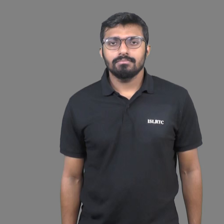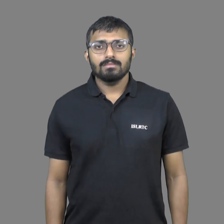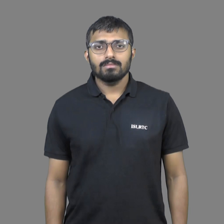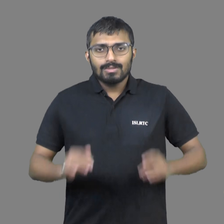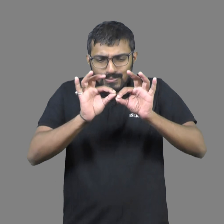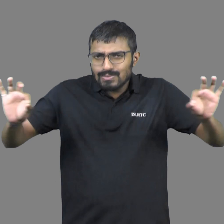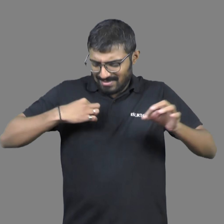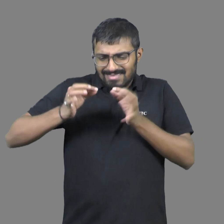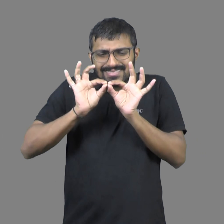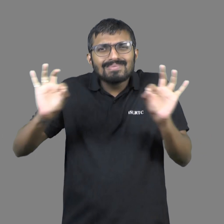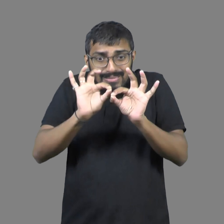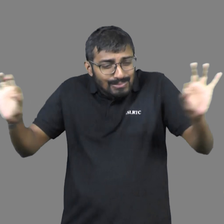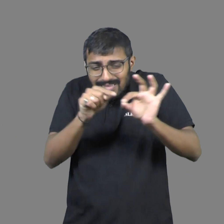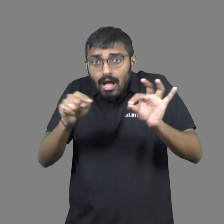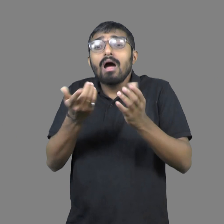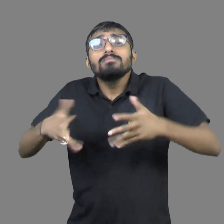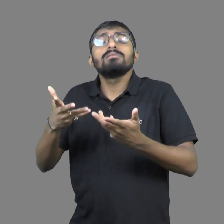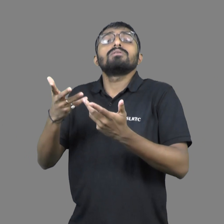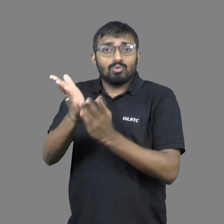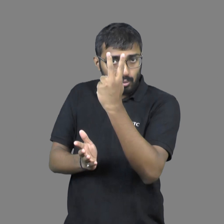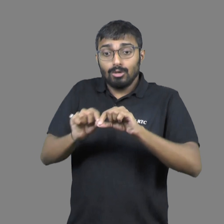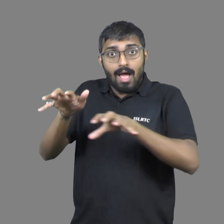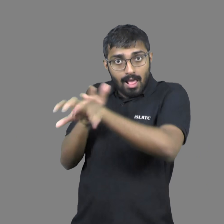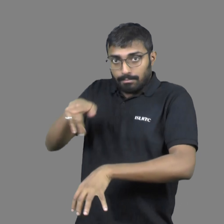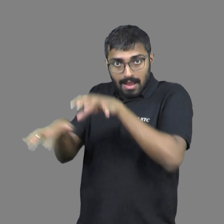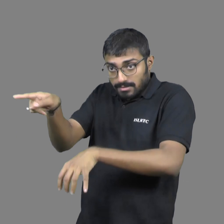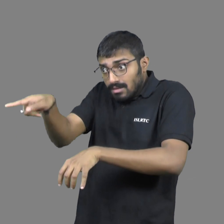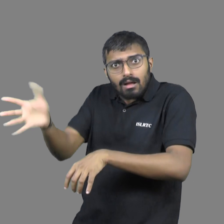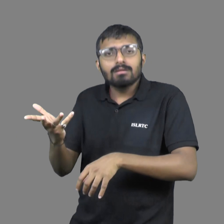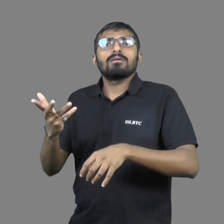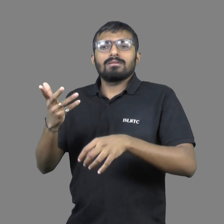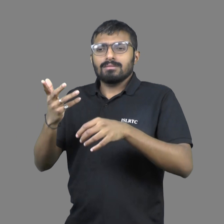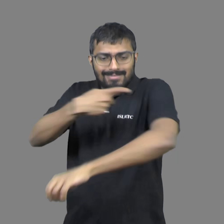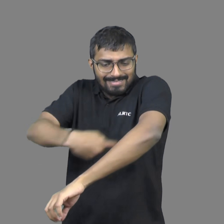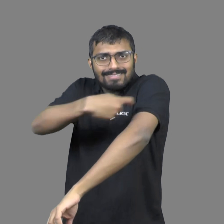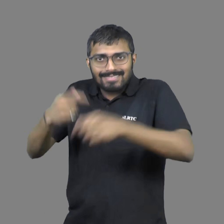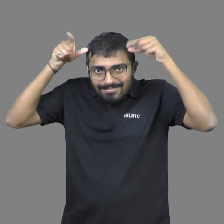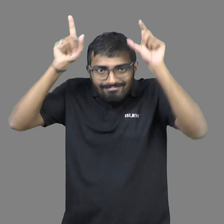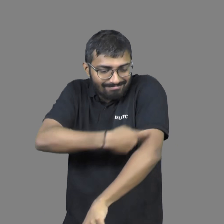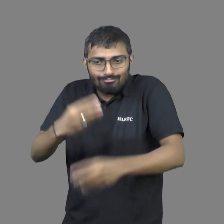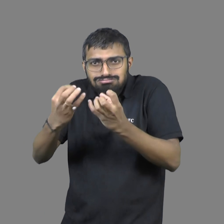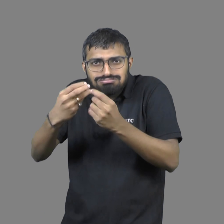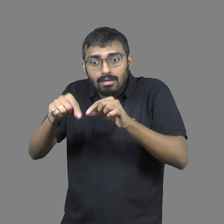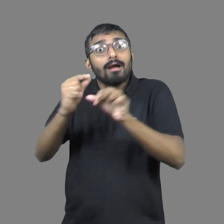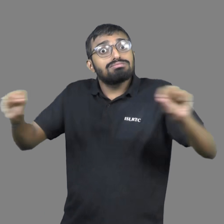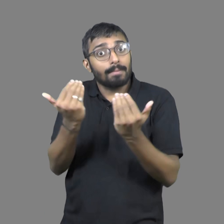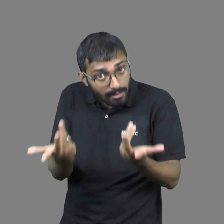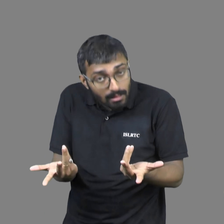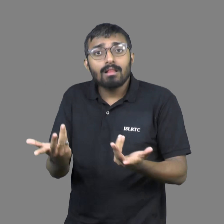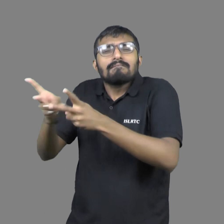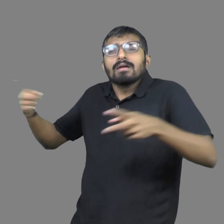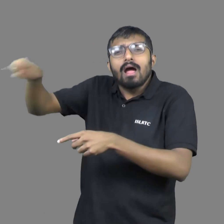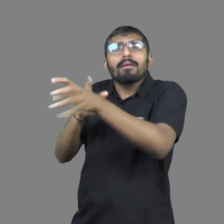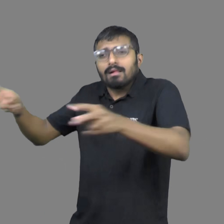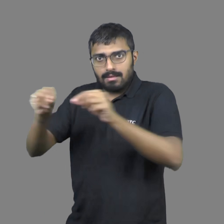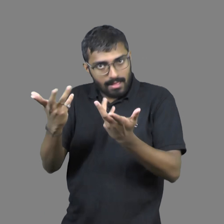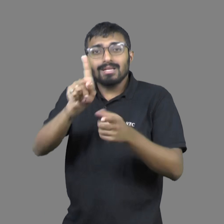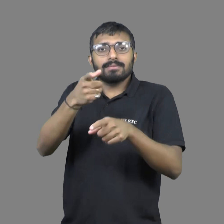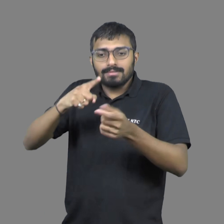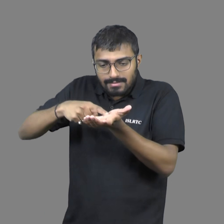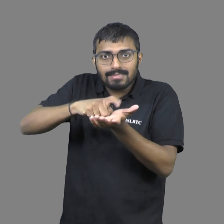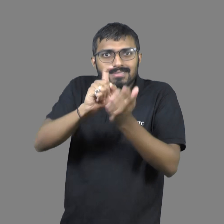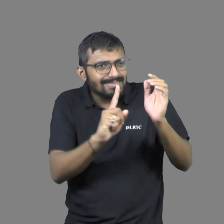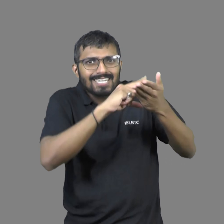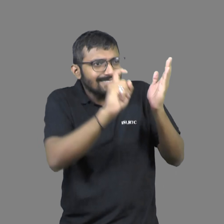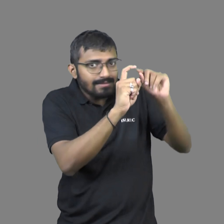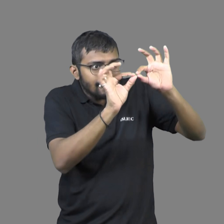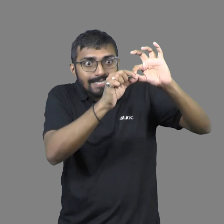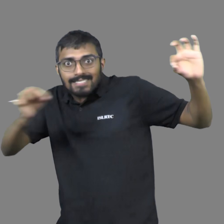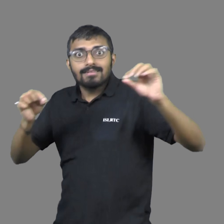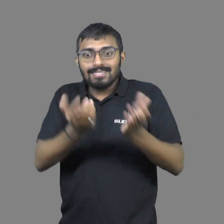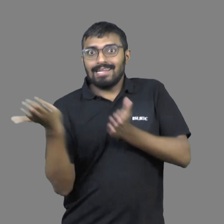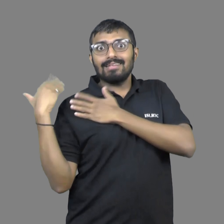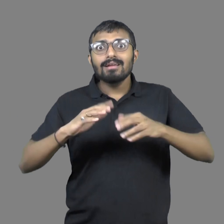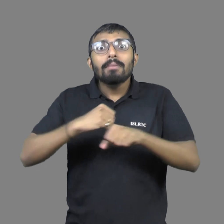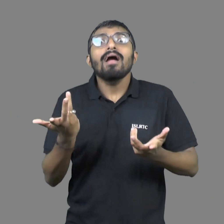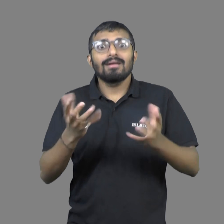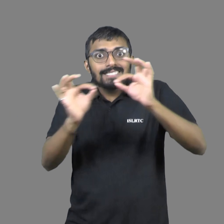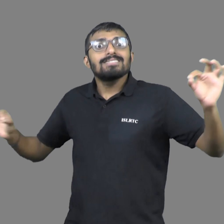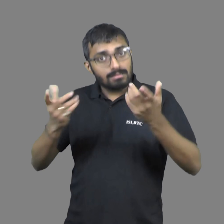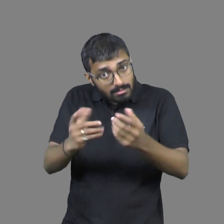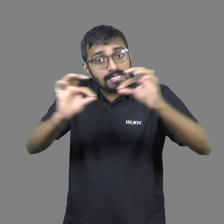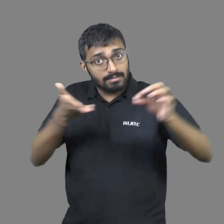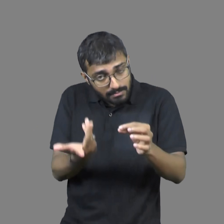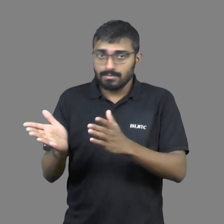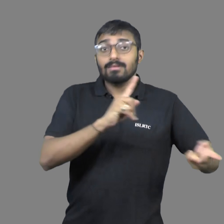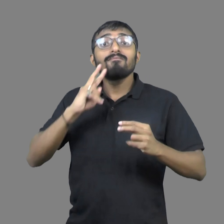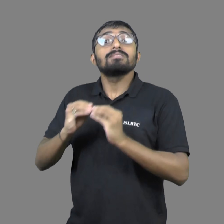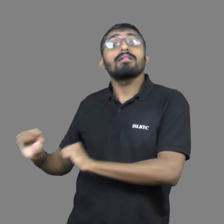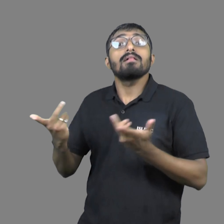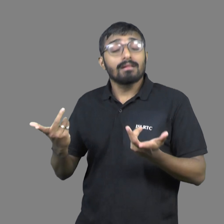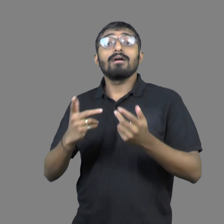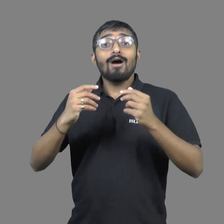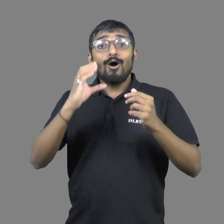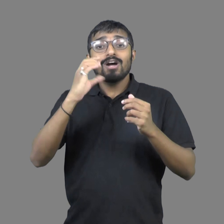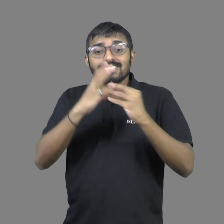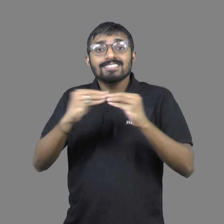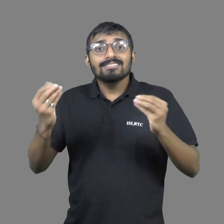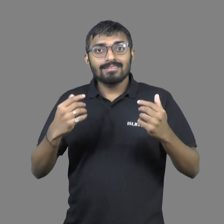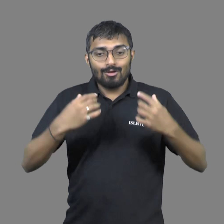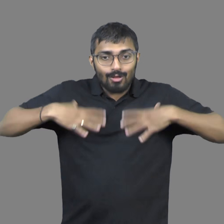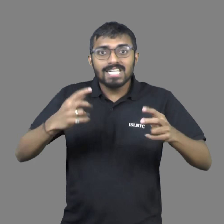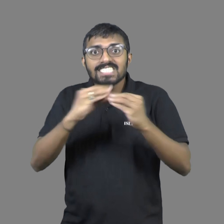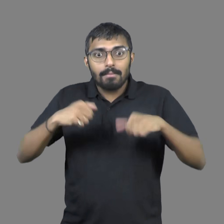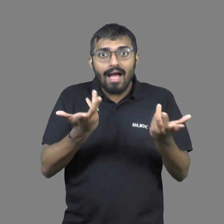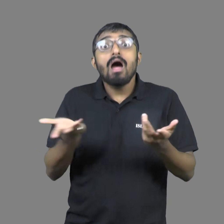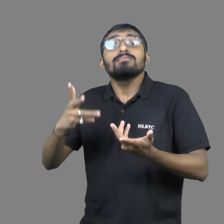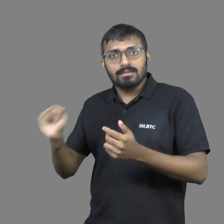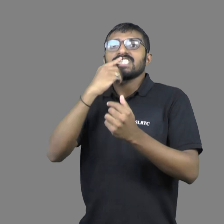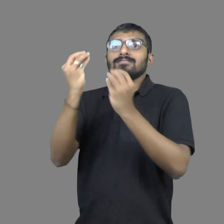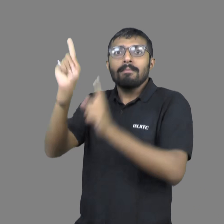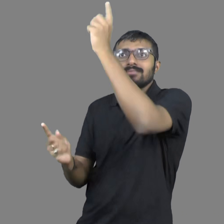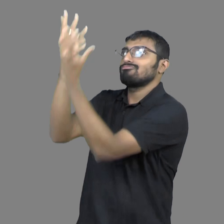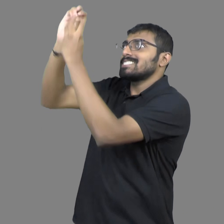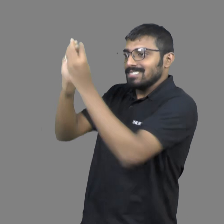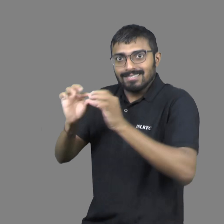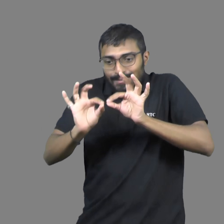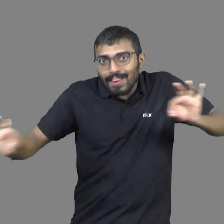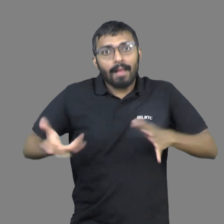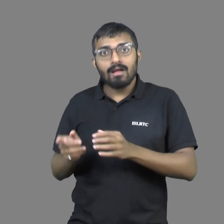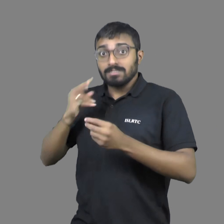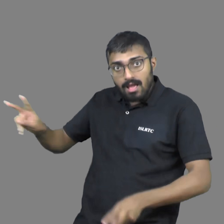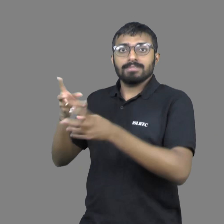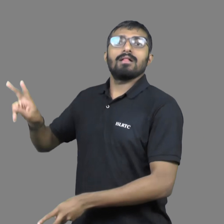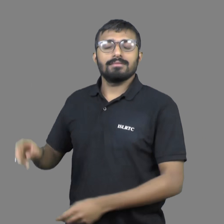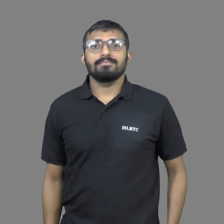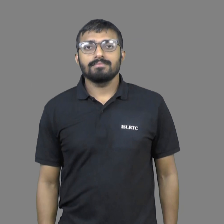Yarn